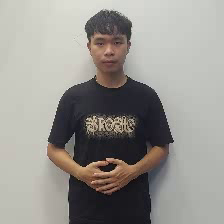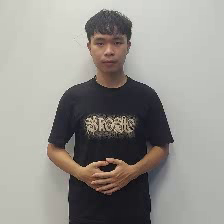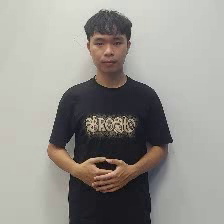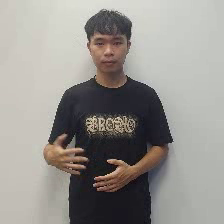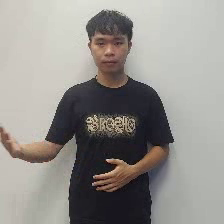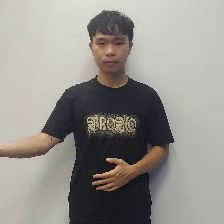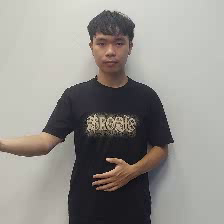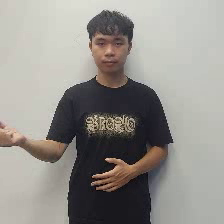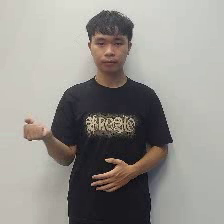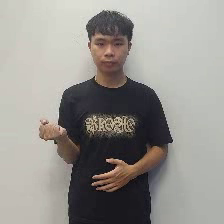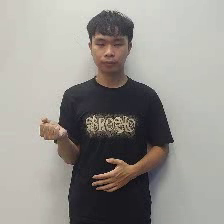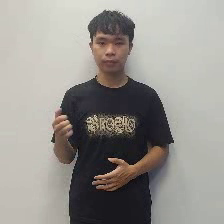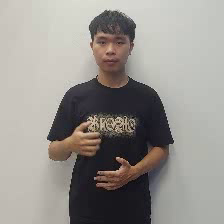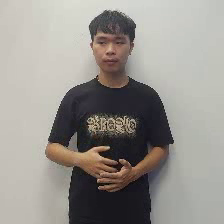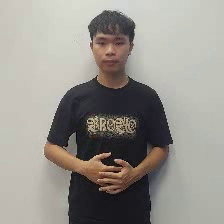Sử dụng